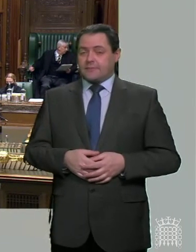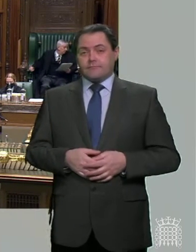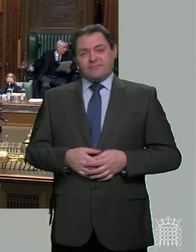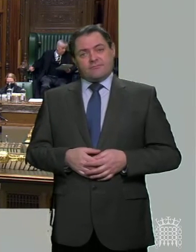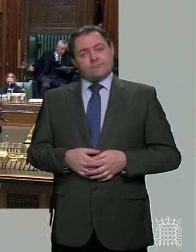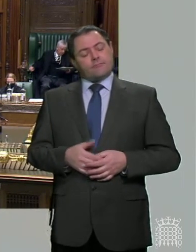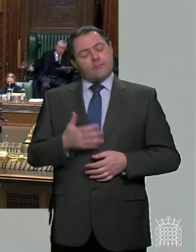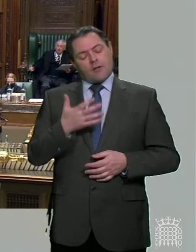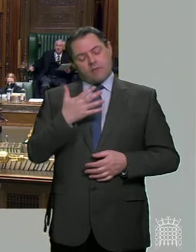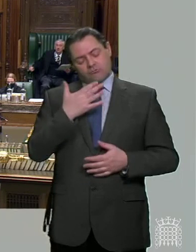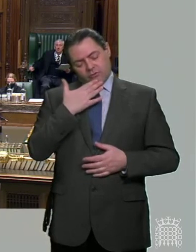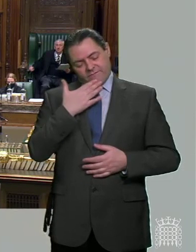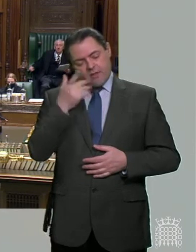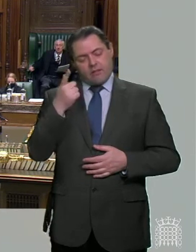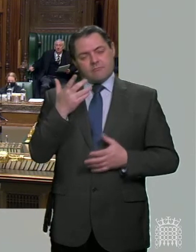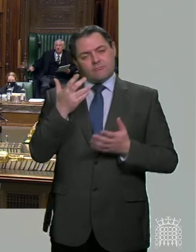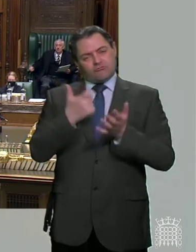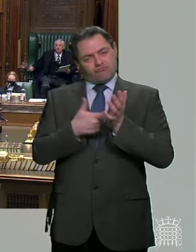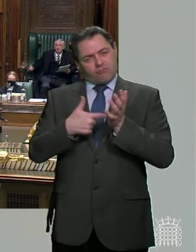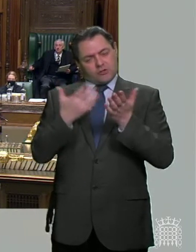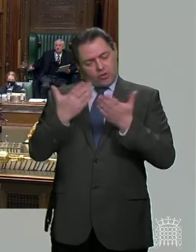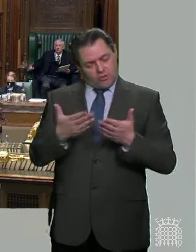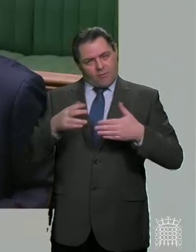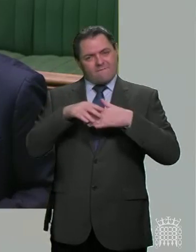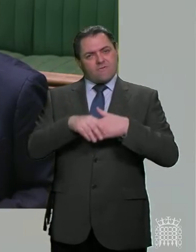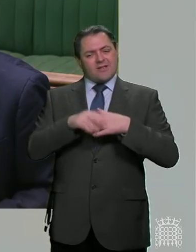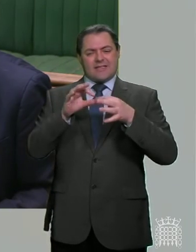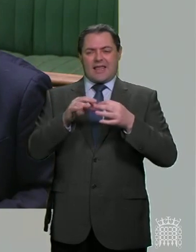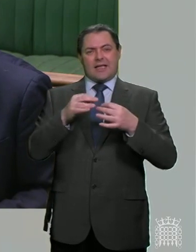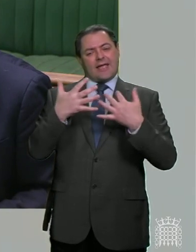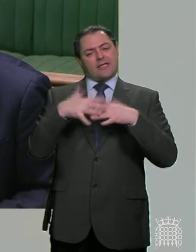I am grateful to my honourable Friend for his support for the integrated review.